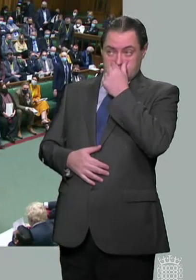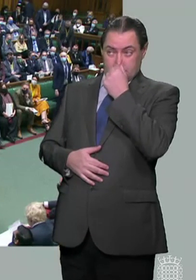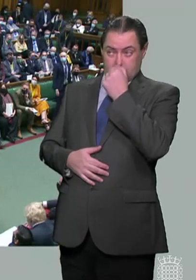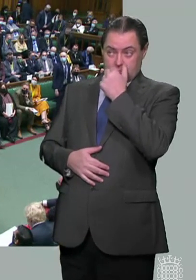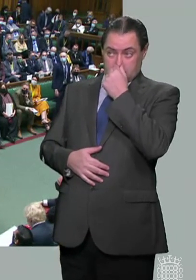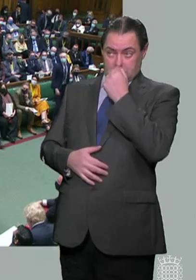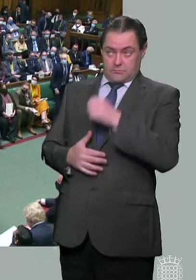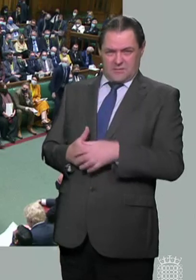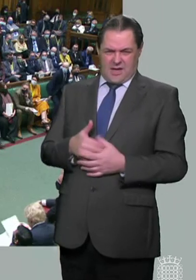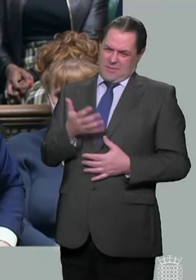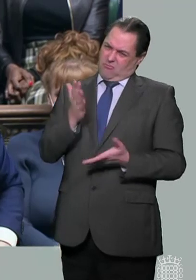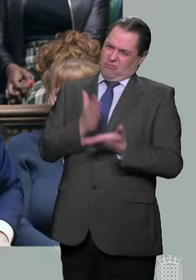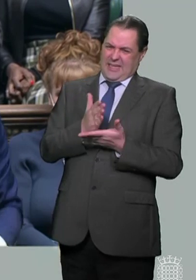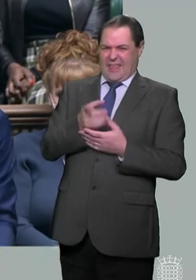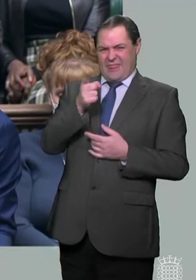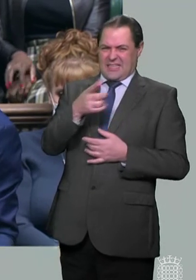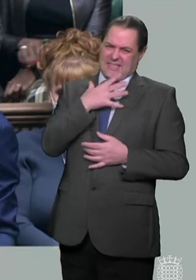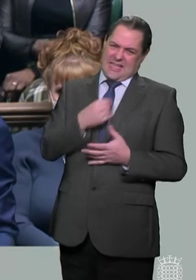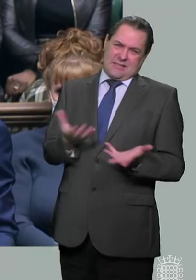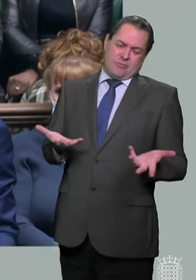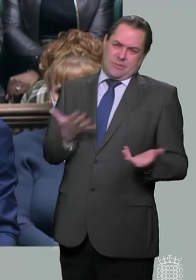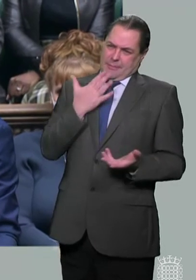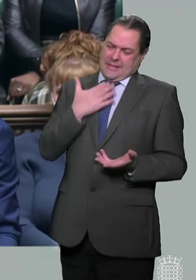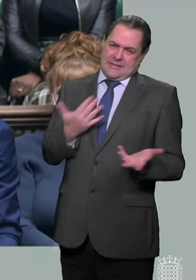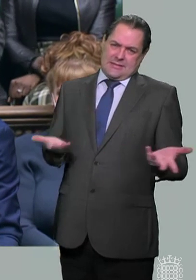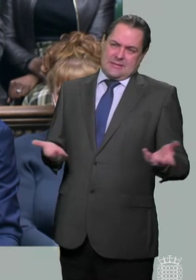That is so desperate, and even the Prime Minister’s own side can see it.